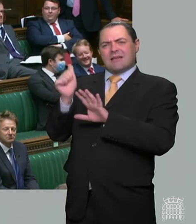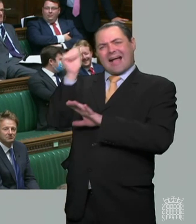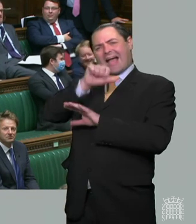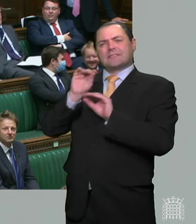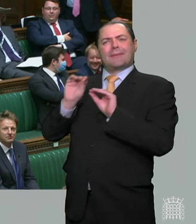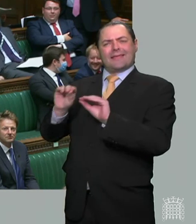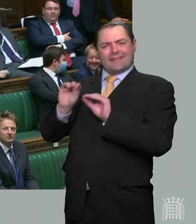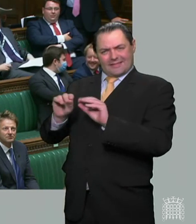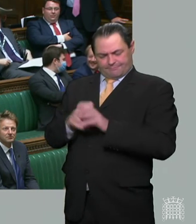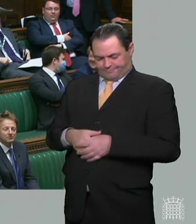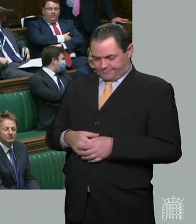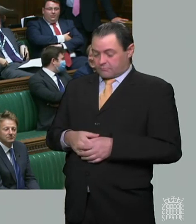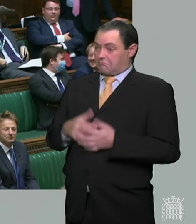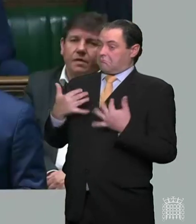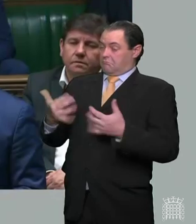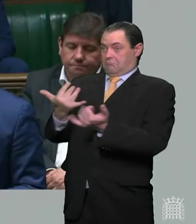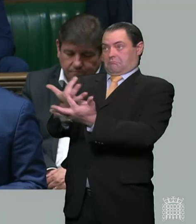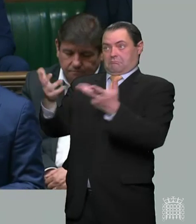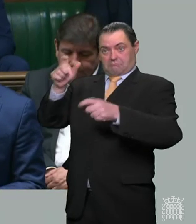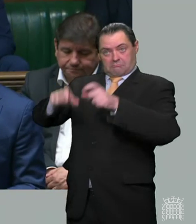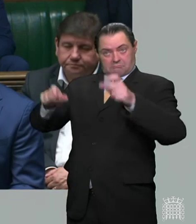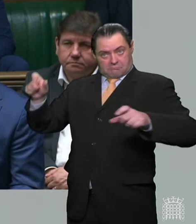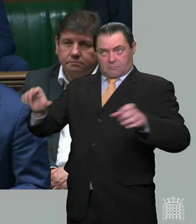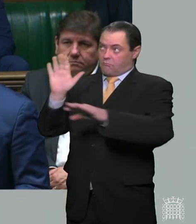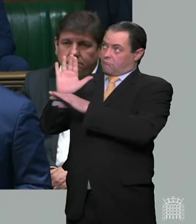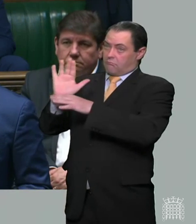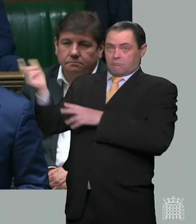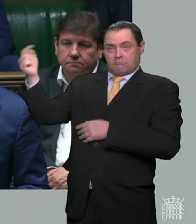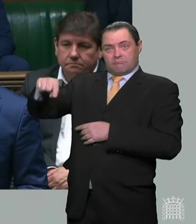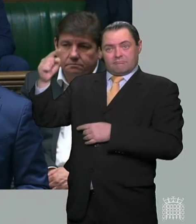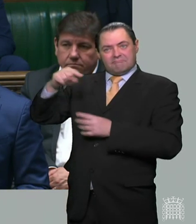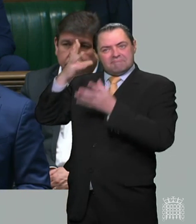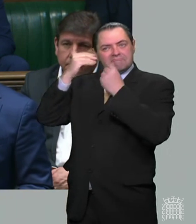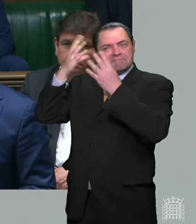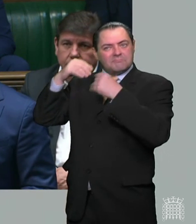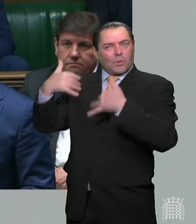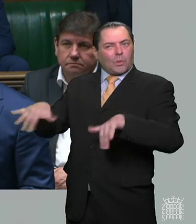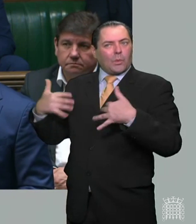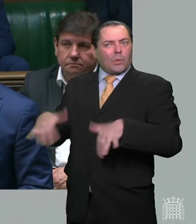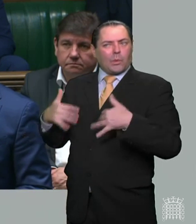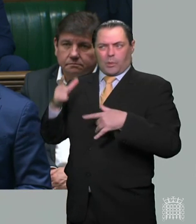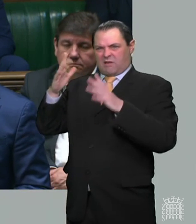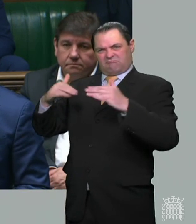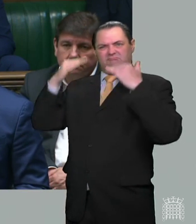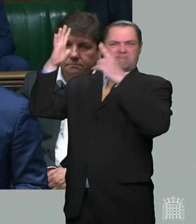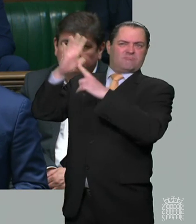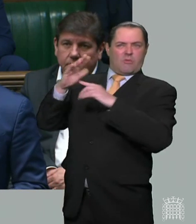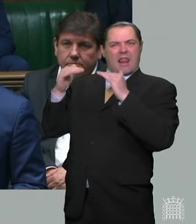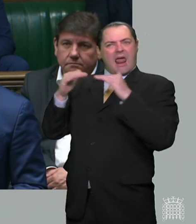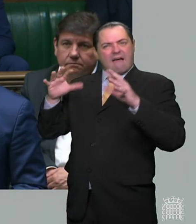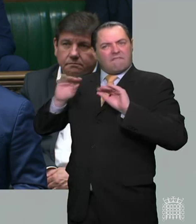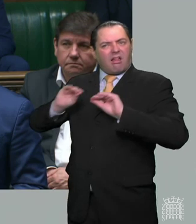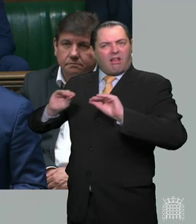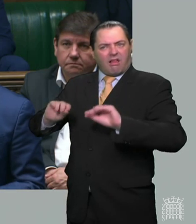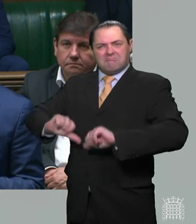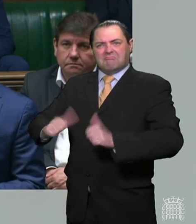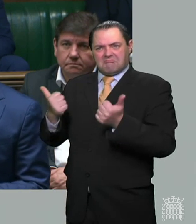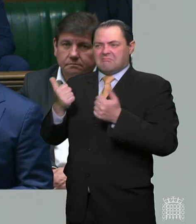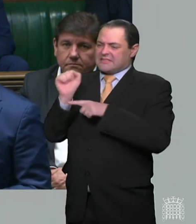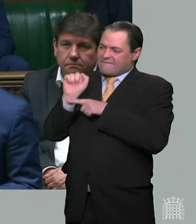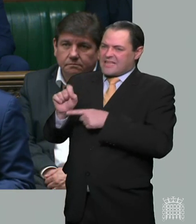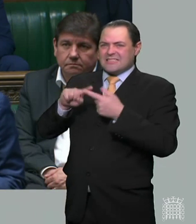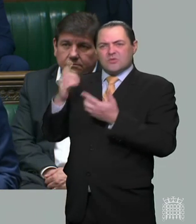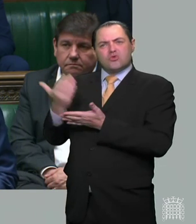What is striking is the number of service personnel from overseas who come to the UK to benefit from its world-class professional defence and security education.